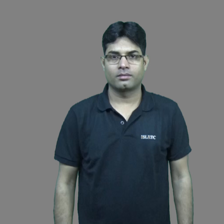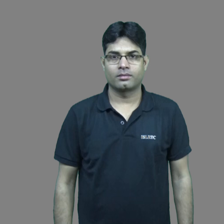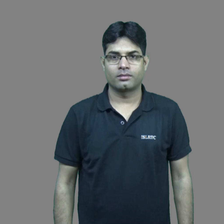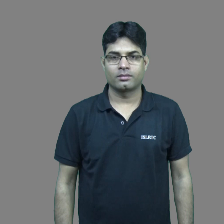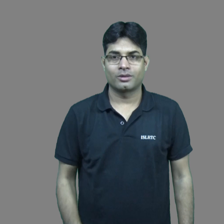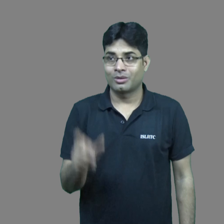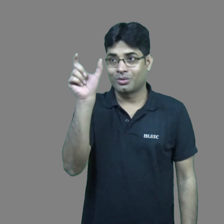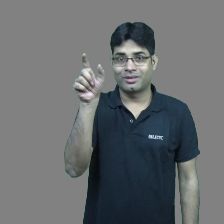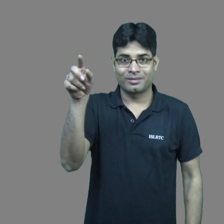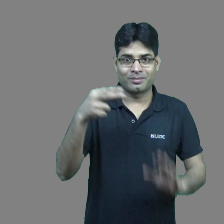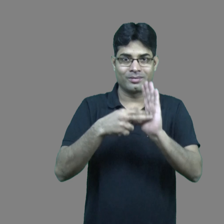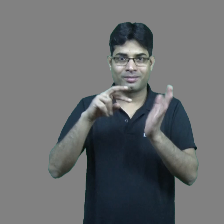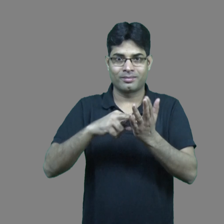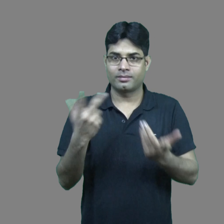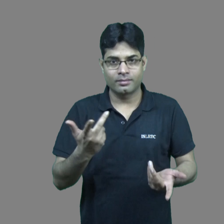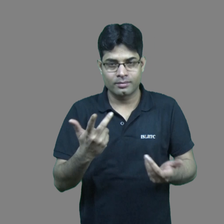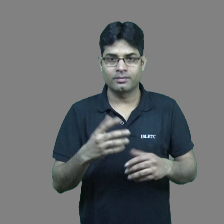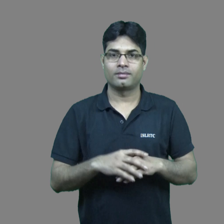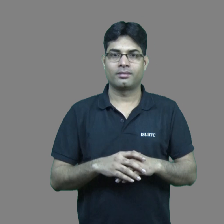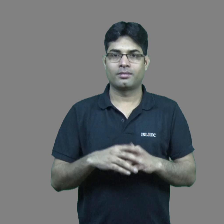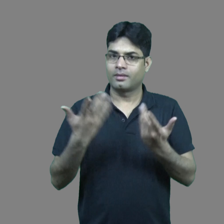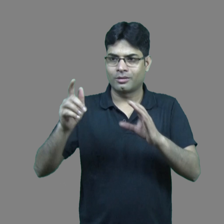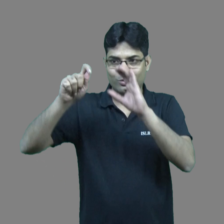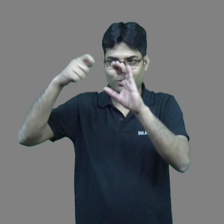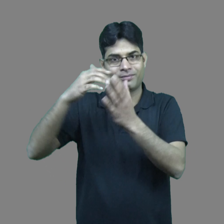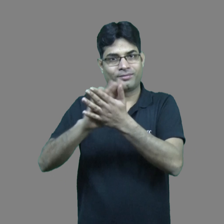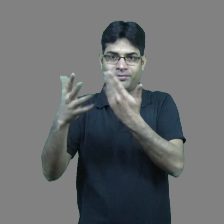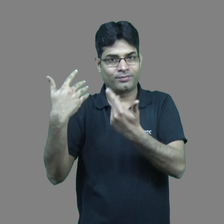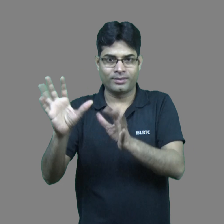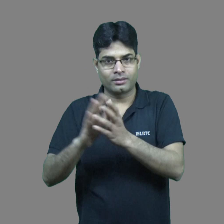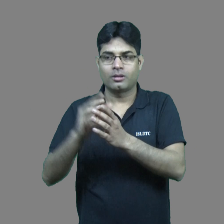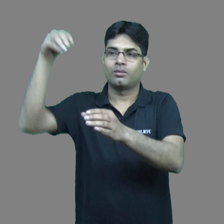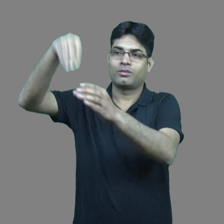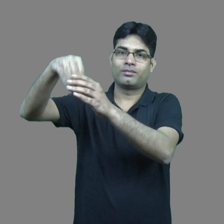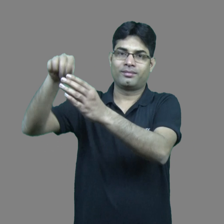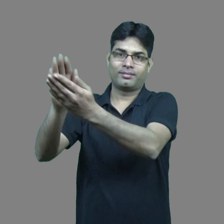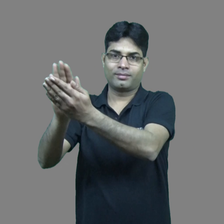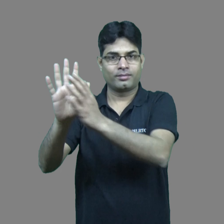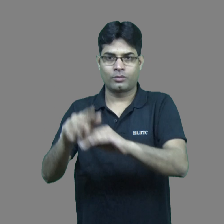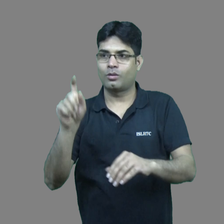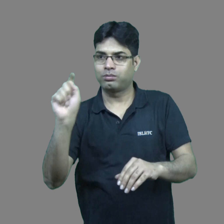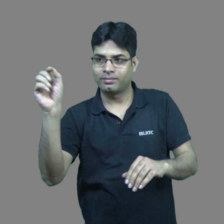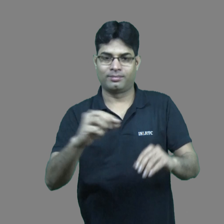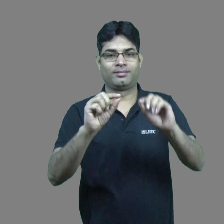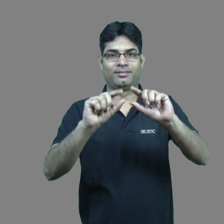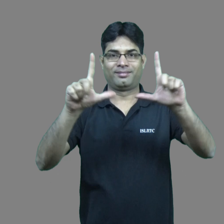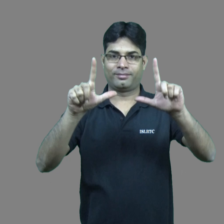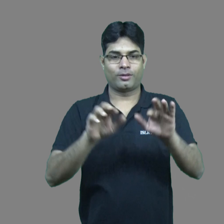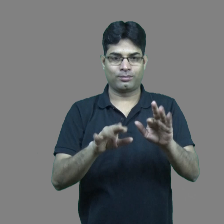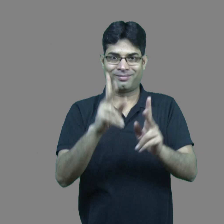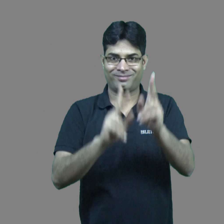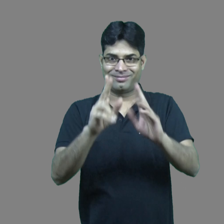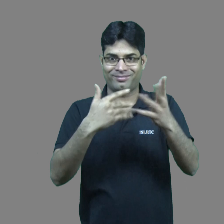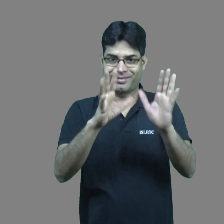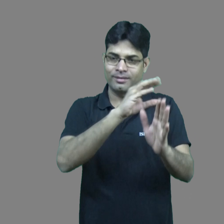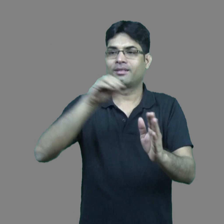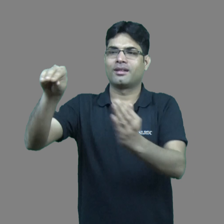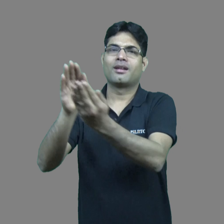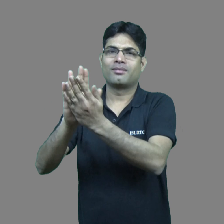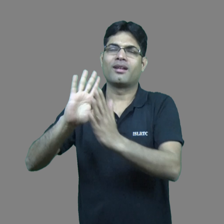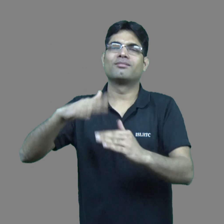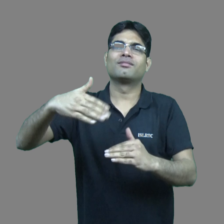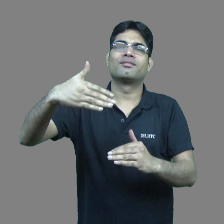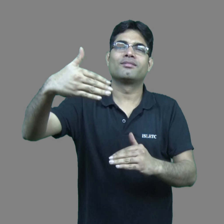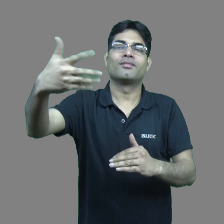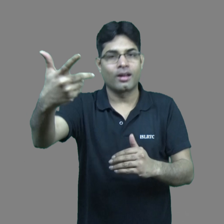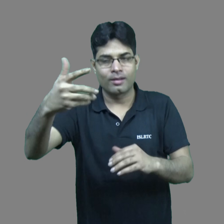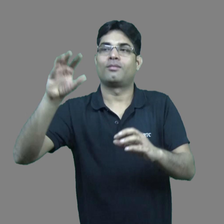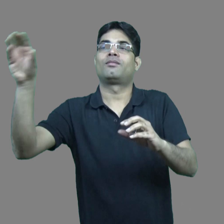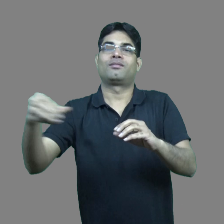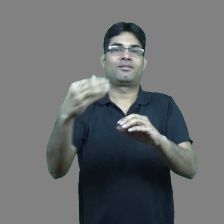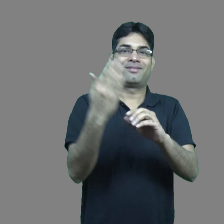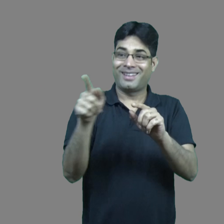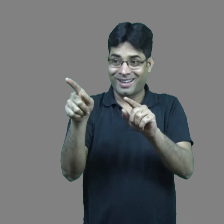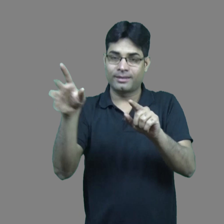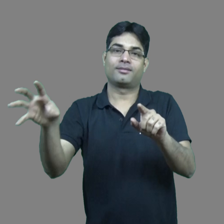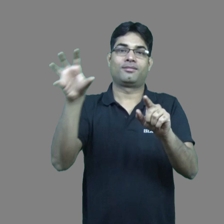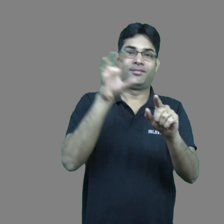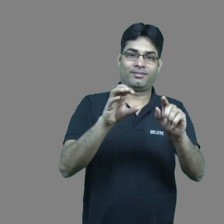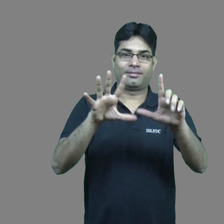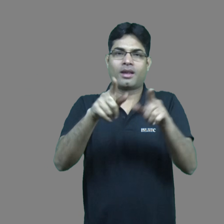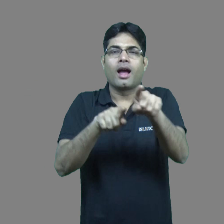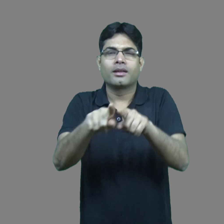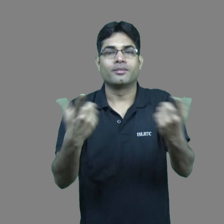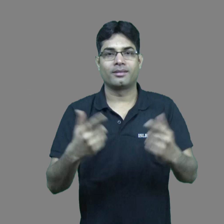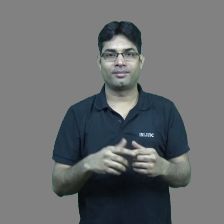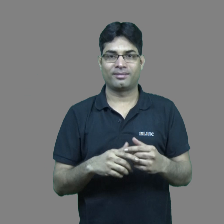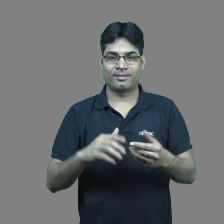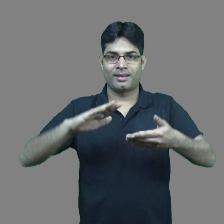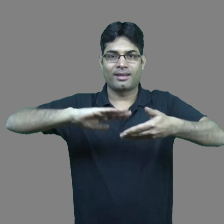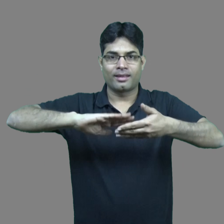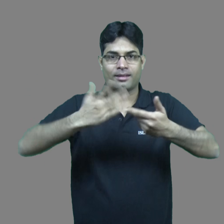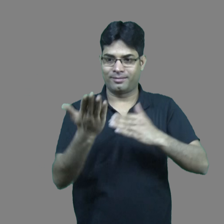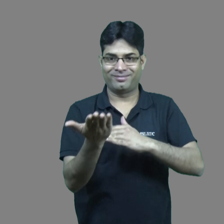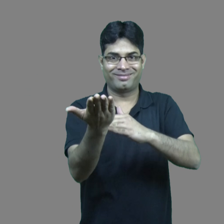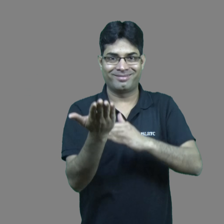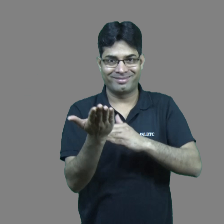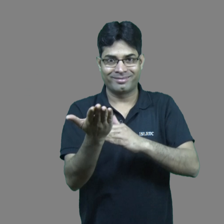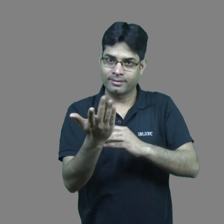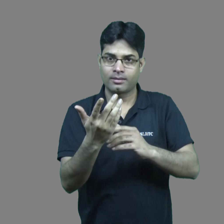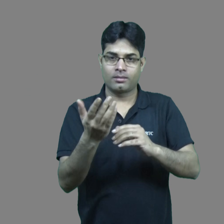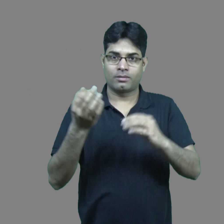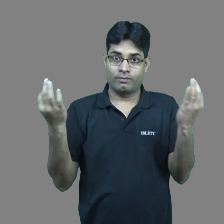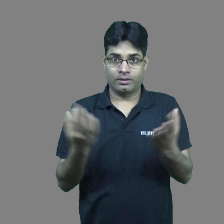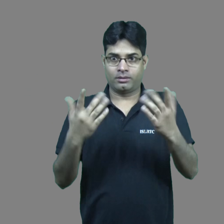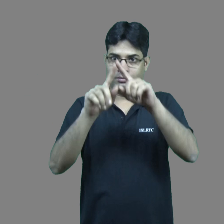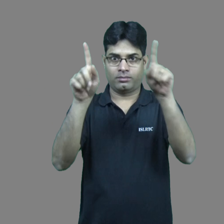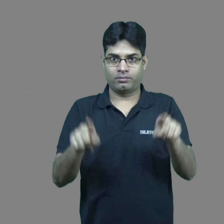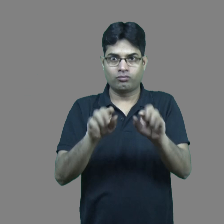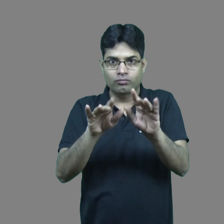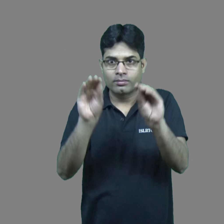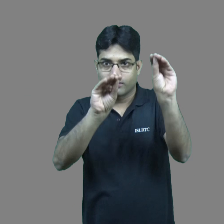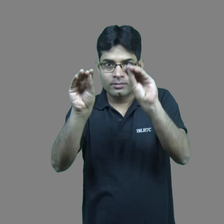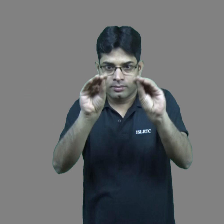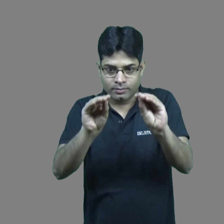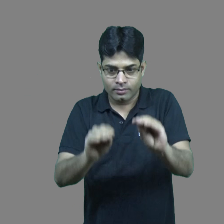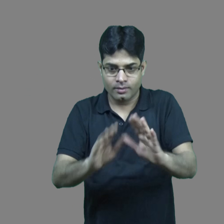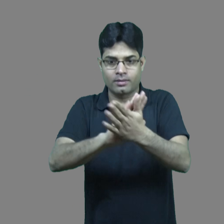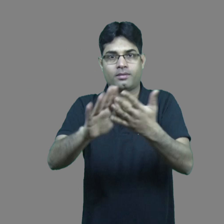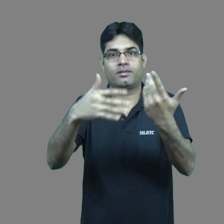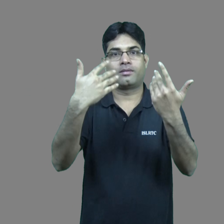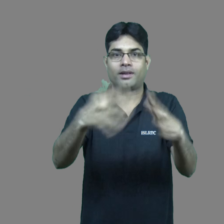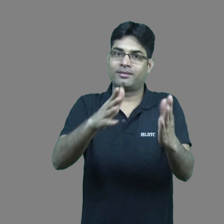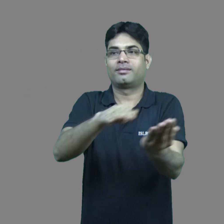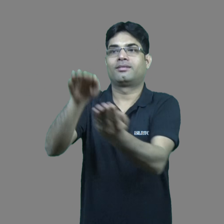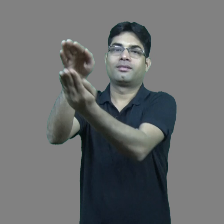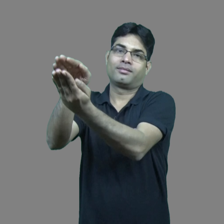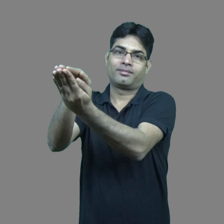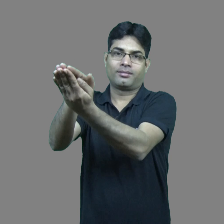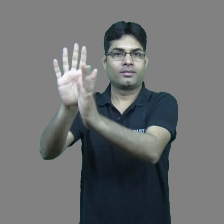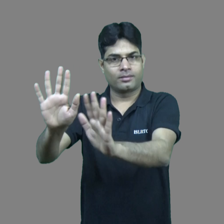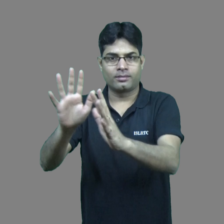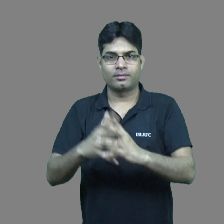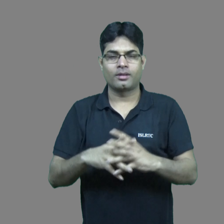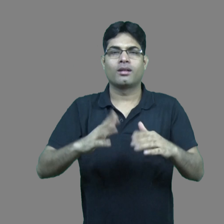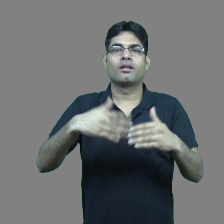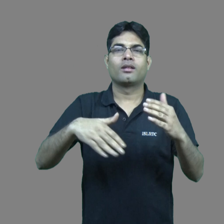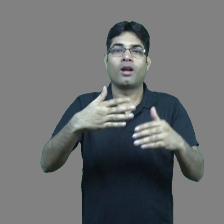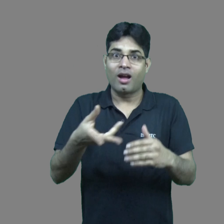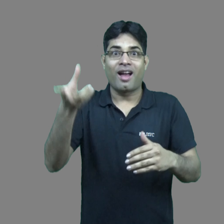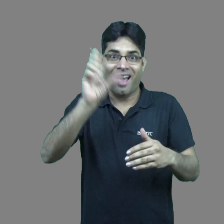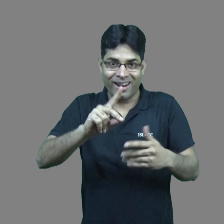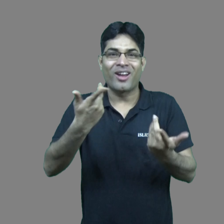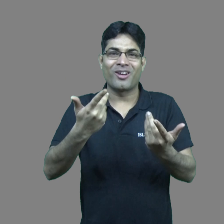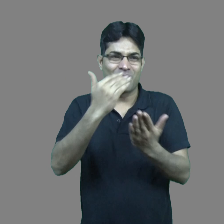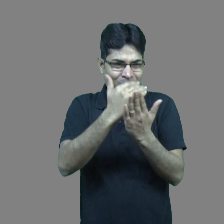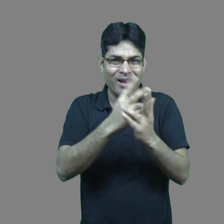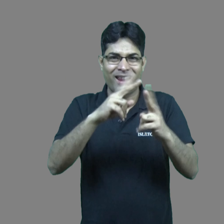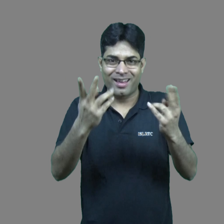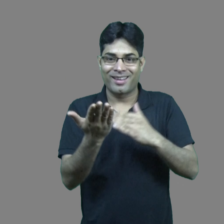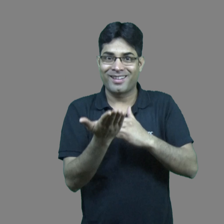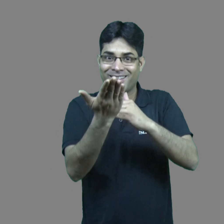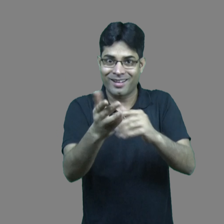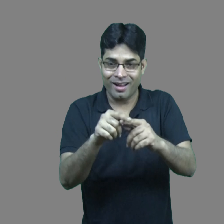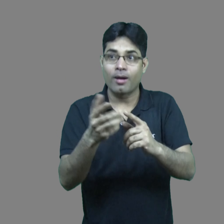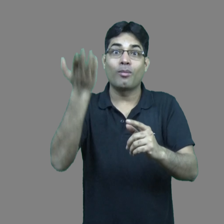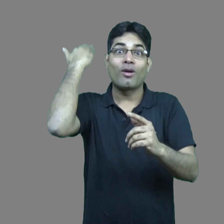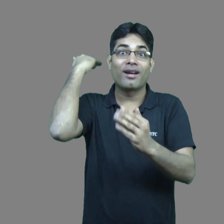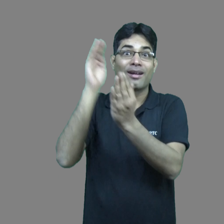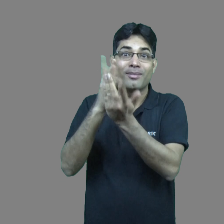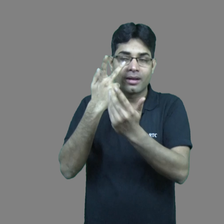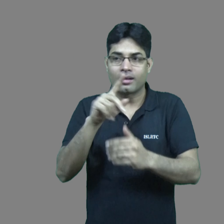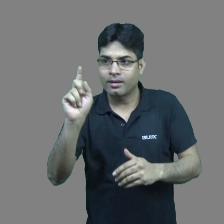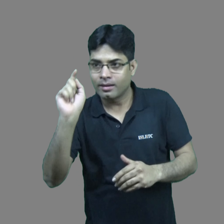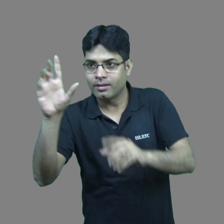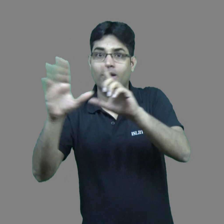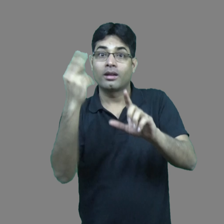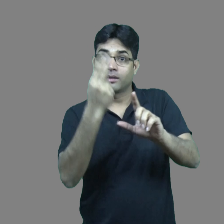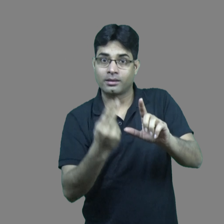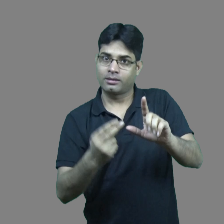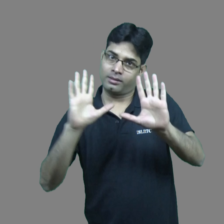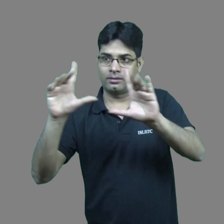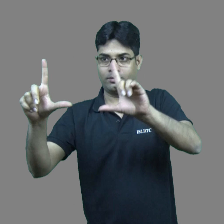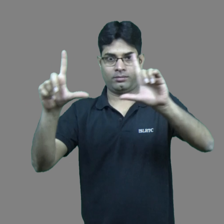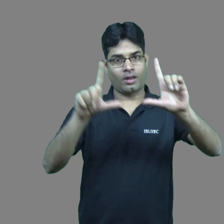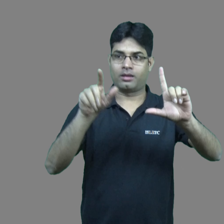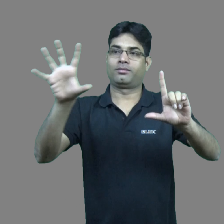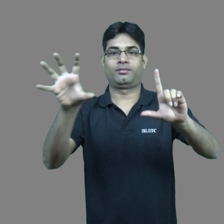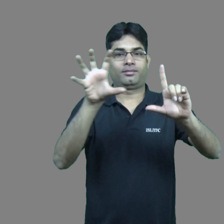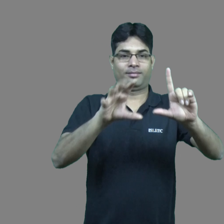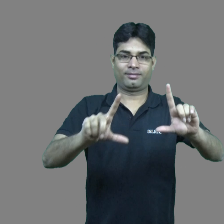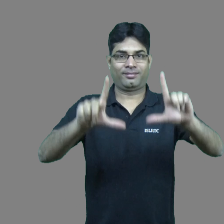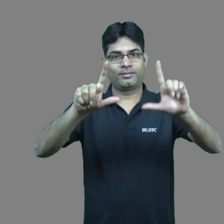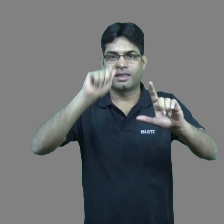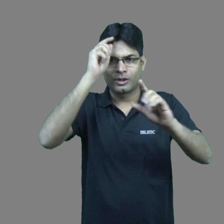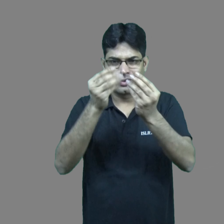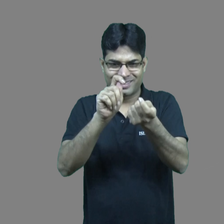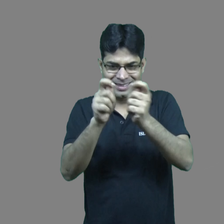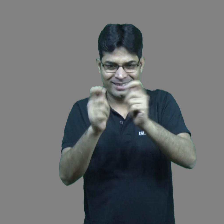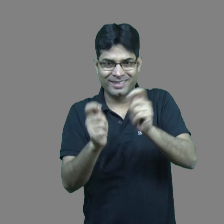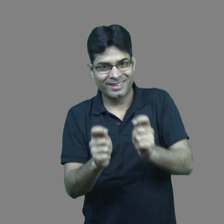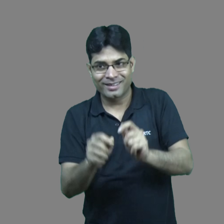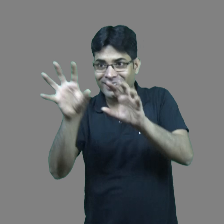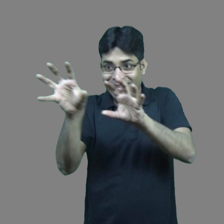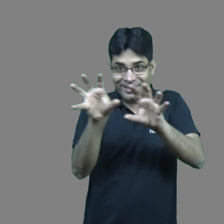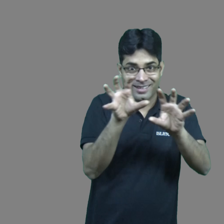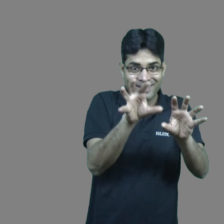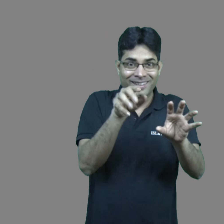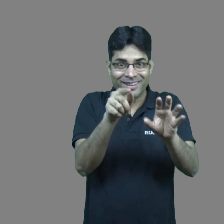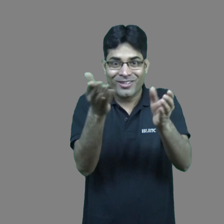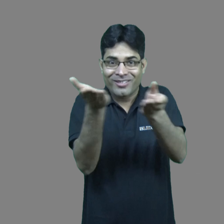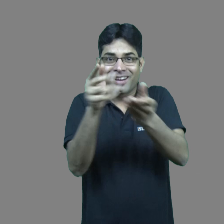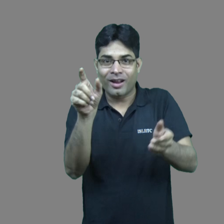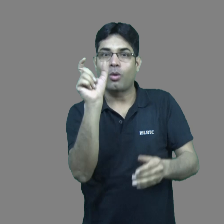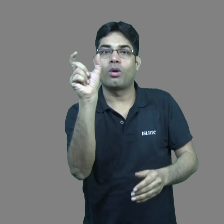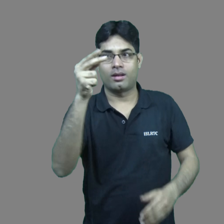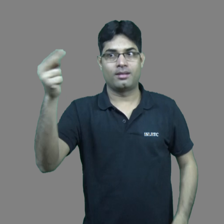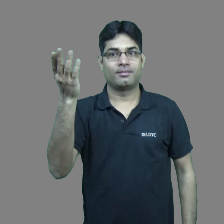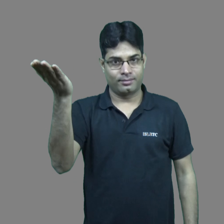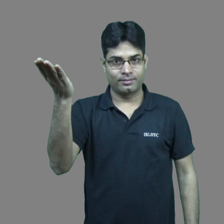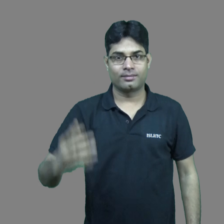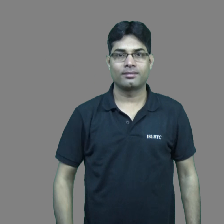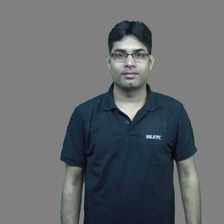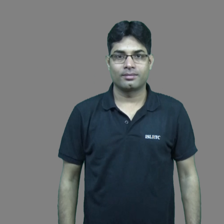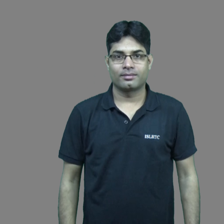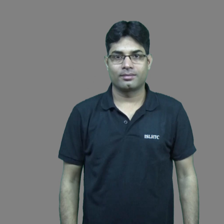Importing Graphics